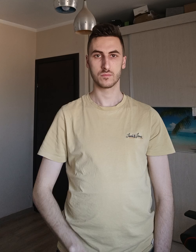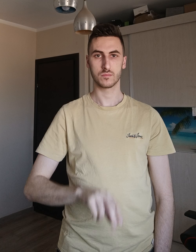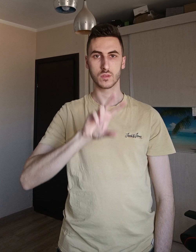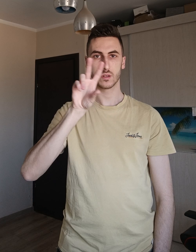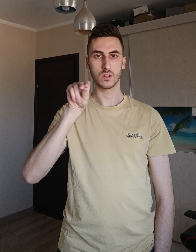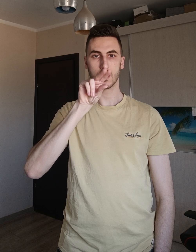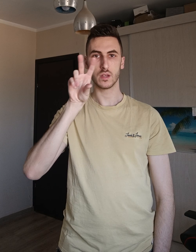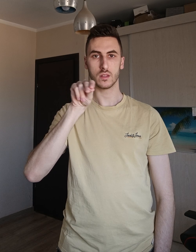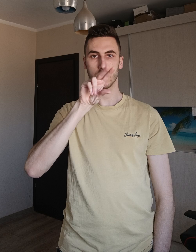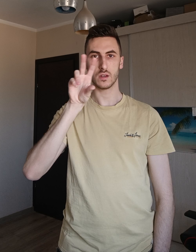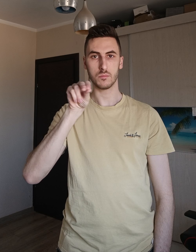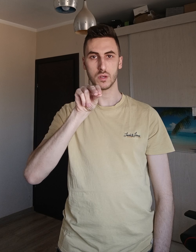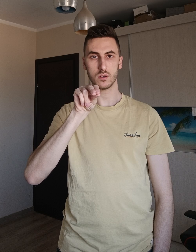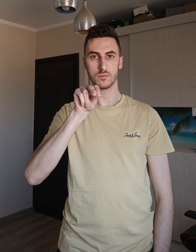לדבר